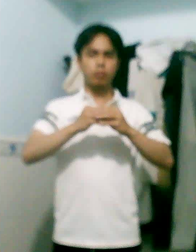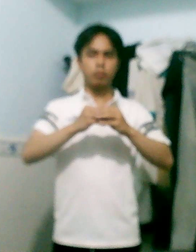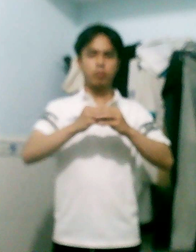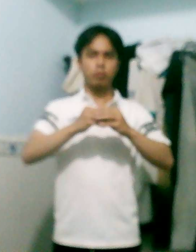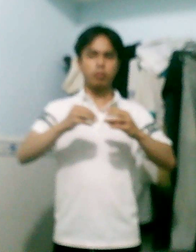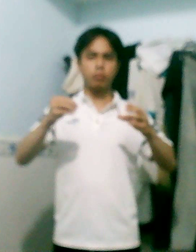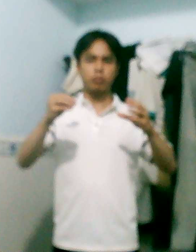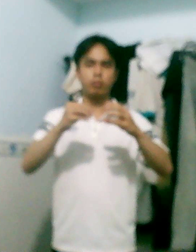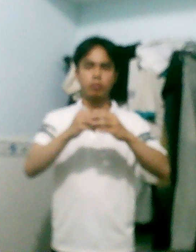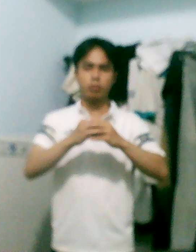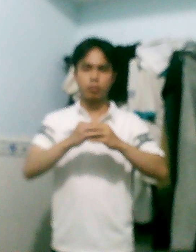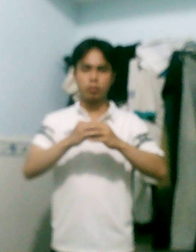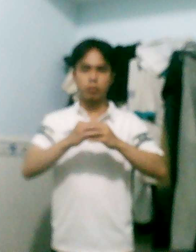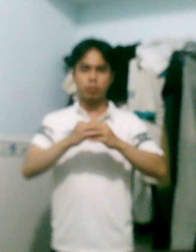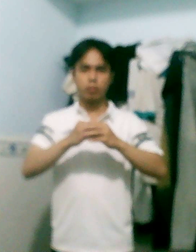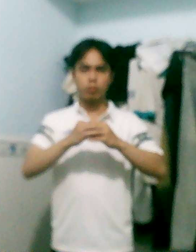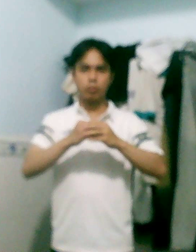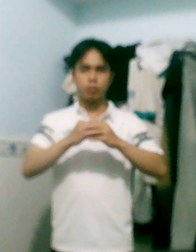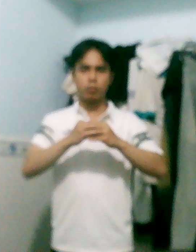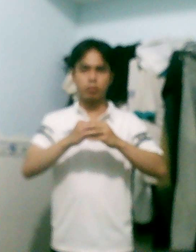nhom